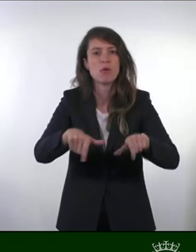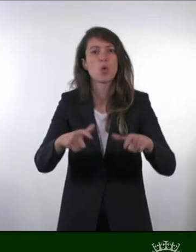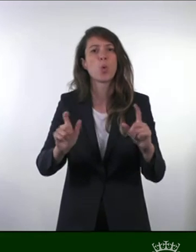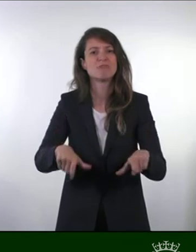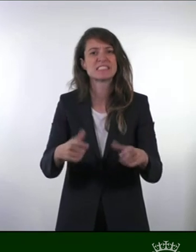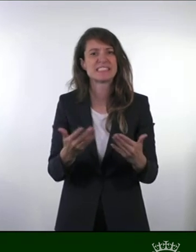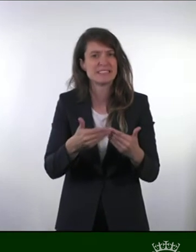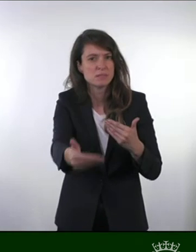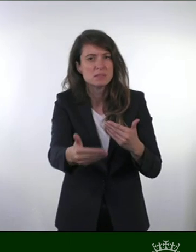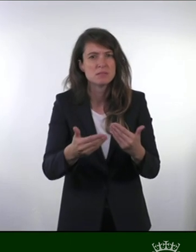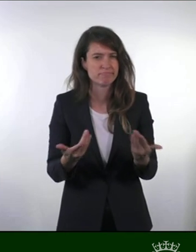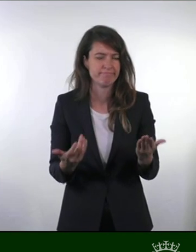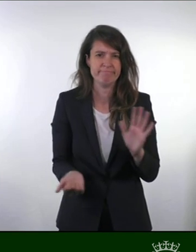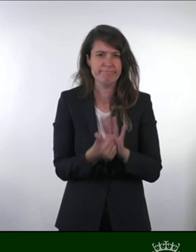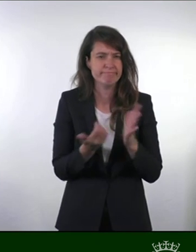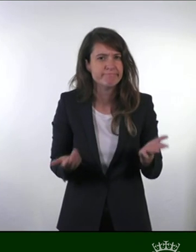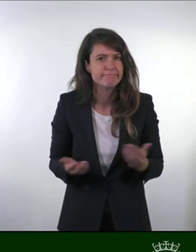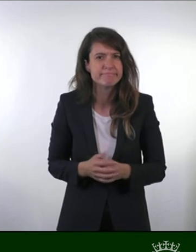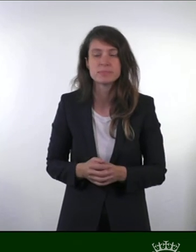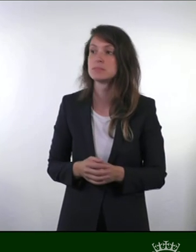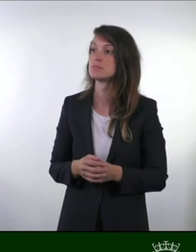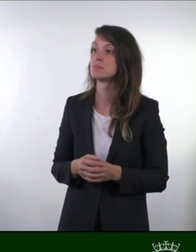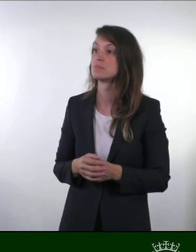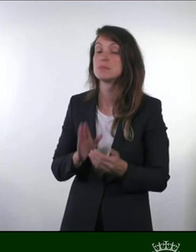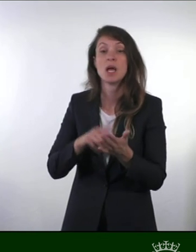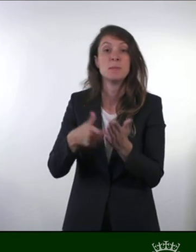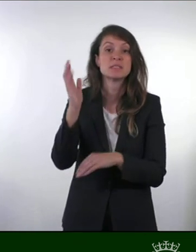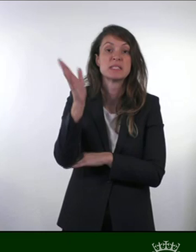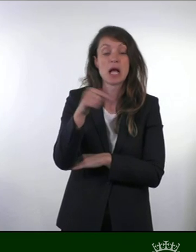I must say I find the suggestion absolutely astonishing and shameful.